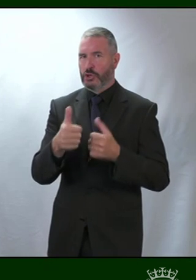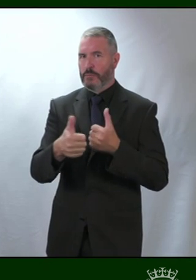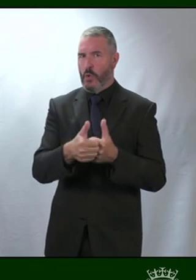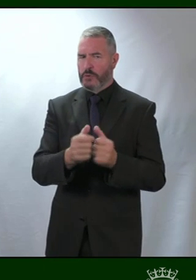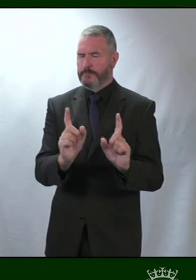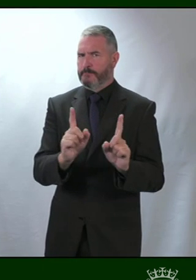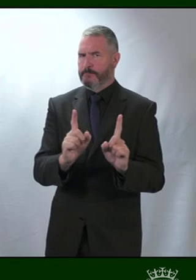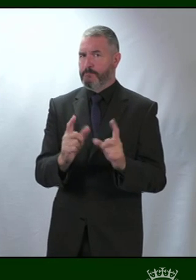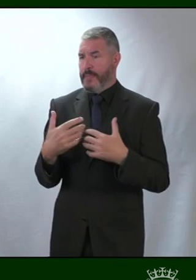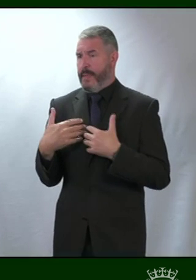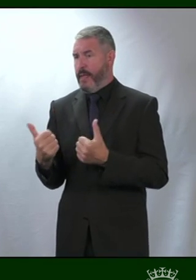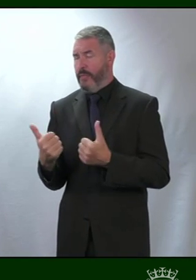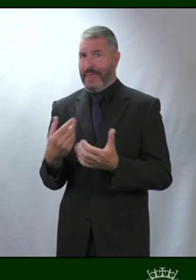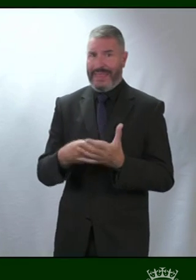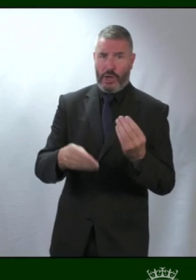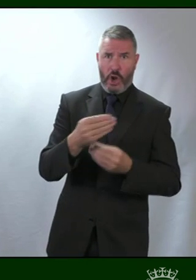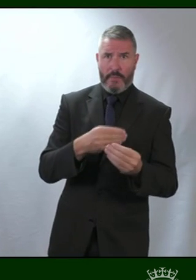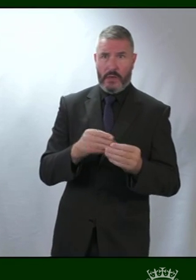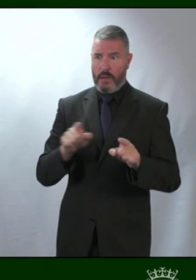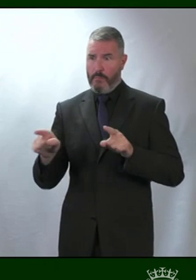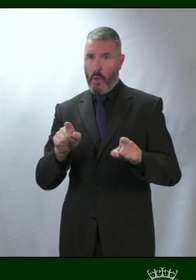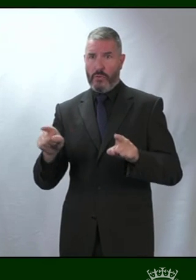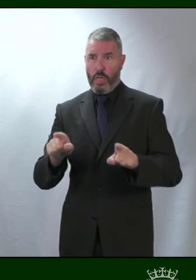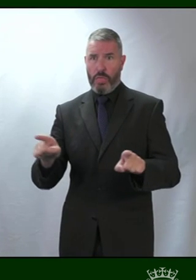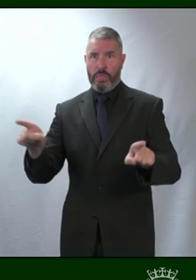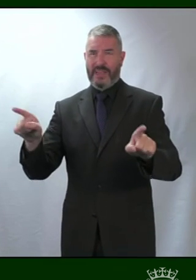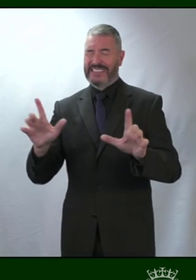Health measures and economic measures are now dangerously out of sync.